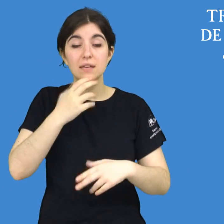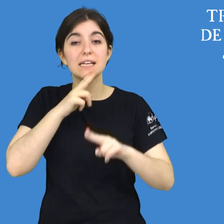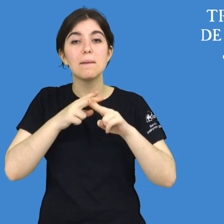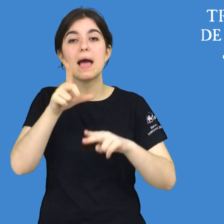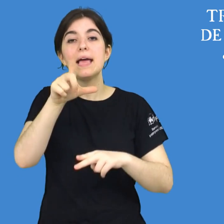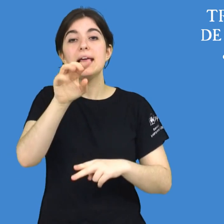nombre